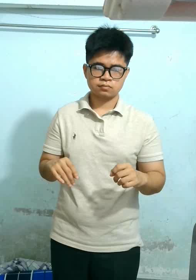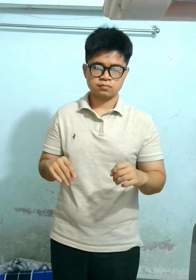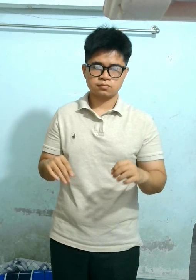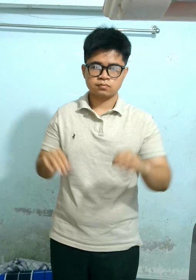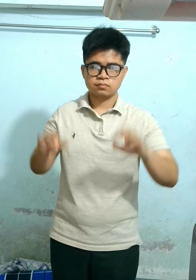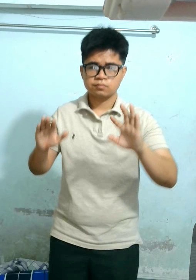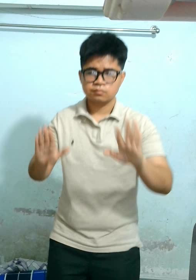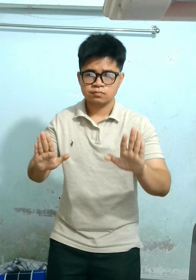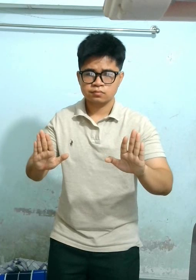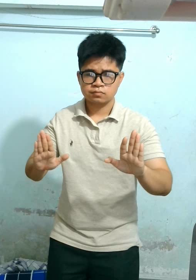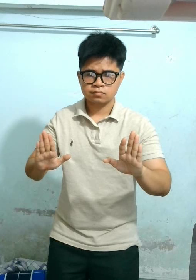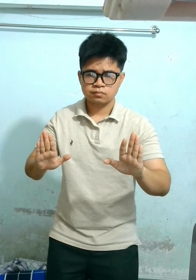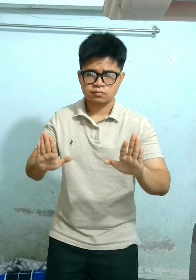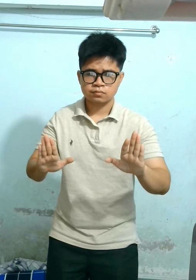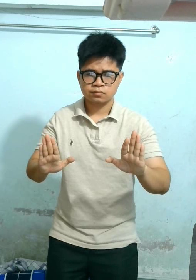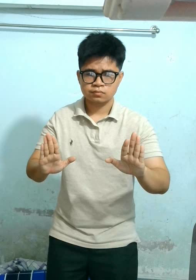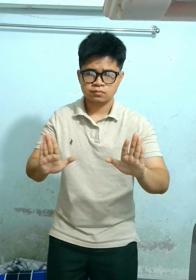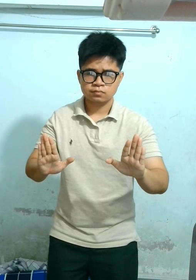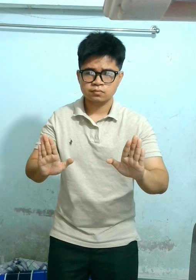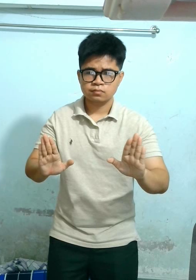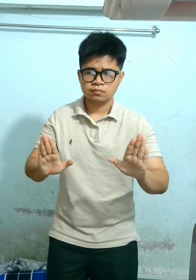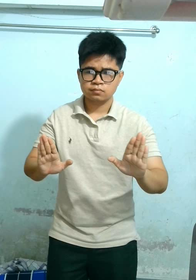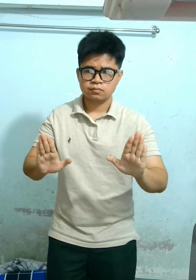dung lai